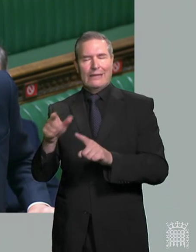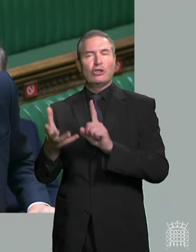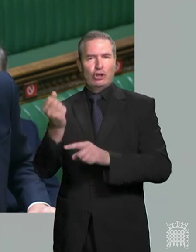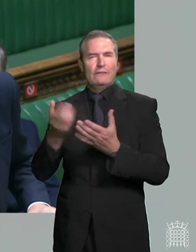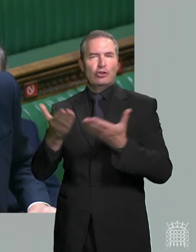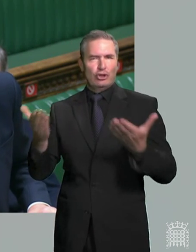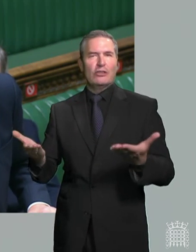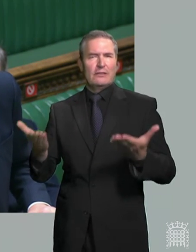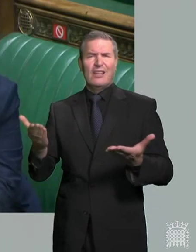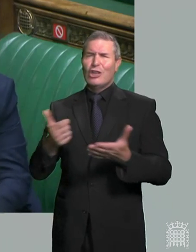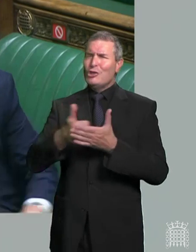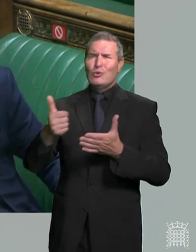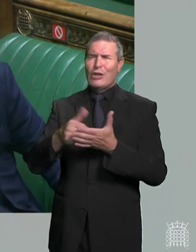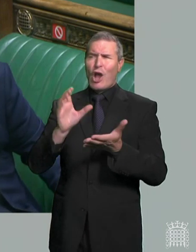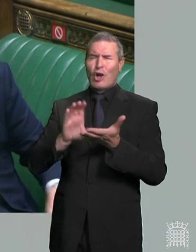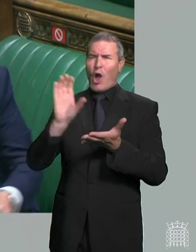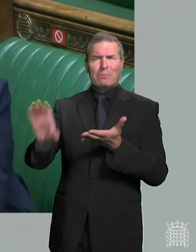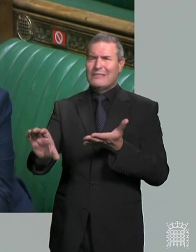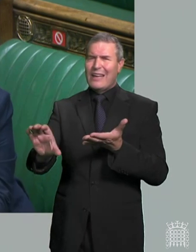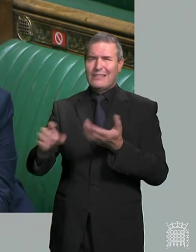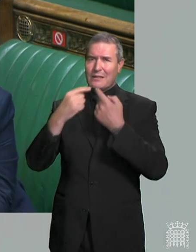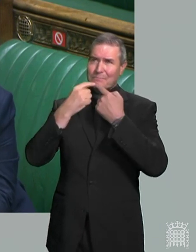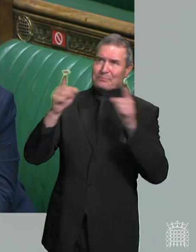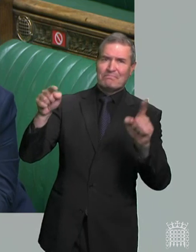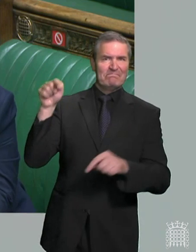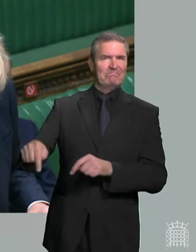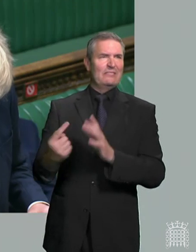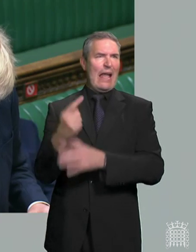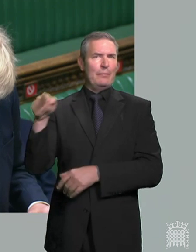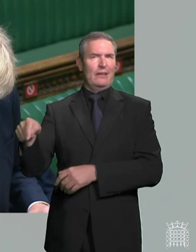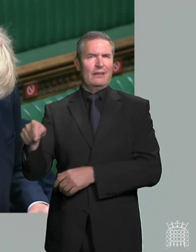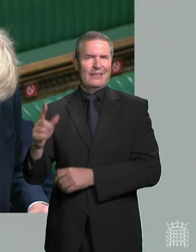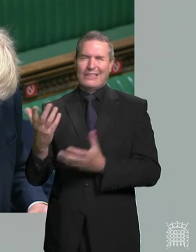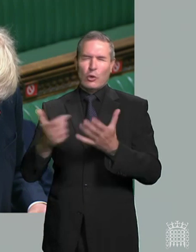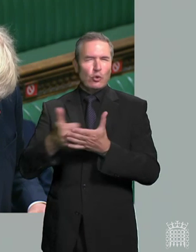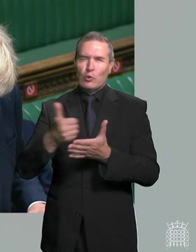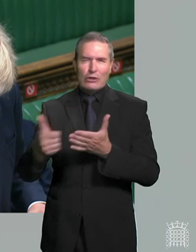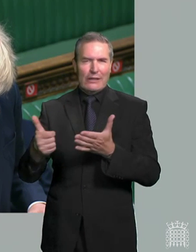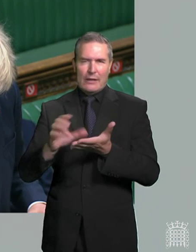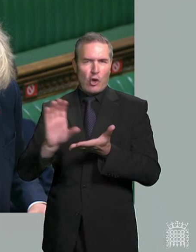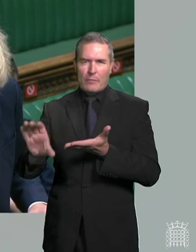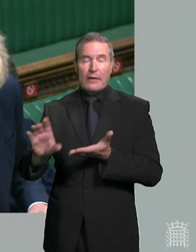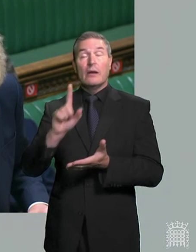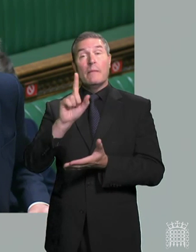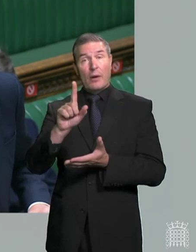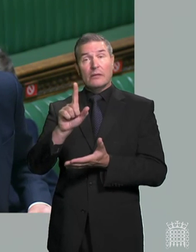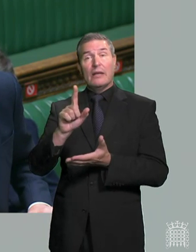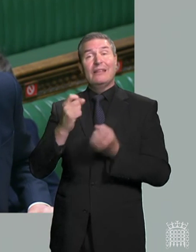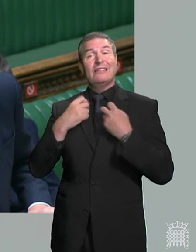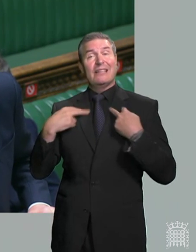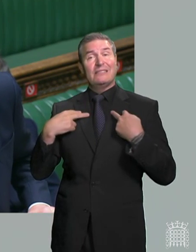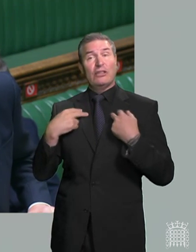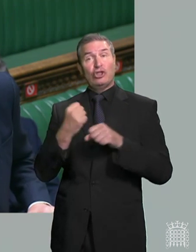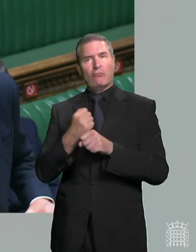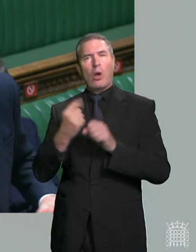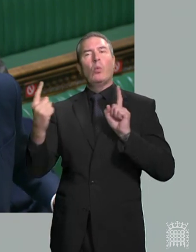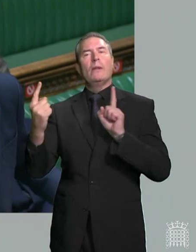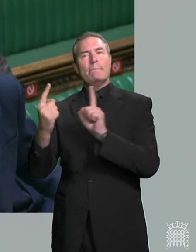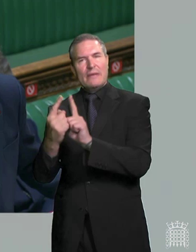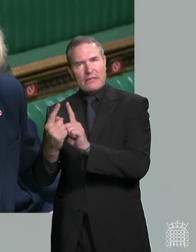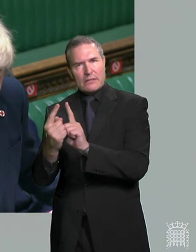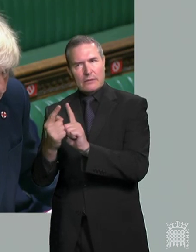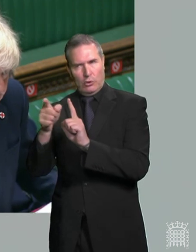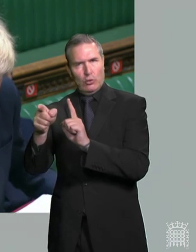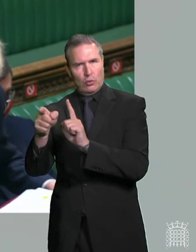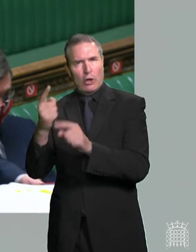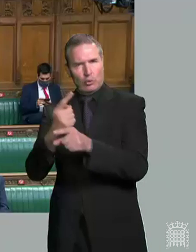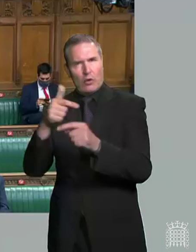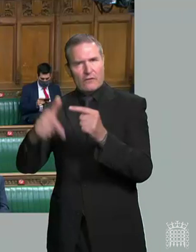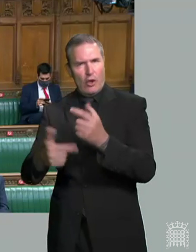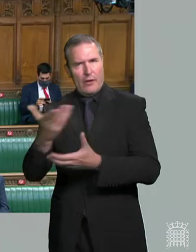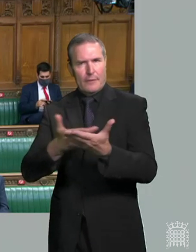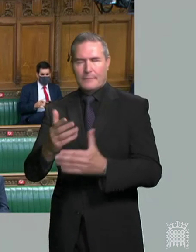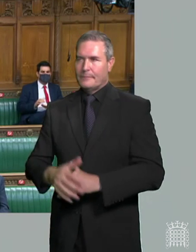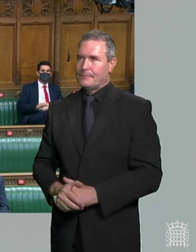The trouble is that we do not normally compensate whistle- blowers in the way that my honourable Friend recommends, but I know that my right honourable and learned Friend the Solicitor General has offered to meet my honourable Friend to discuss the matter further.